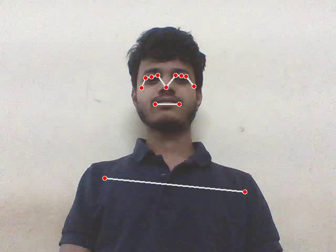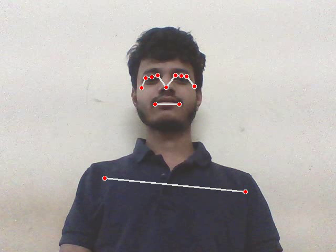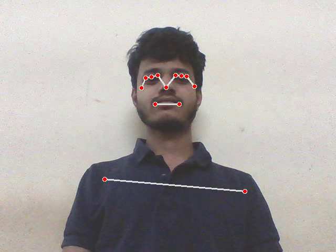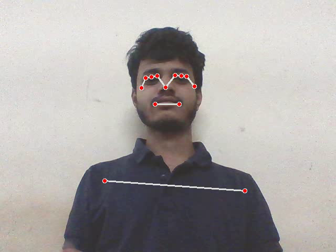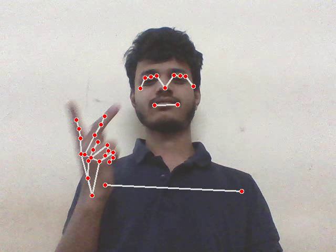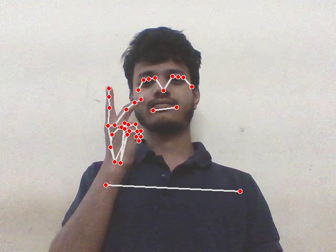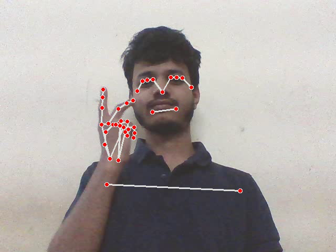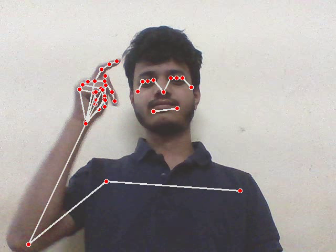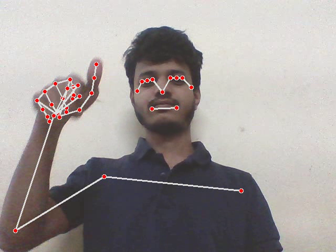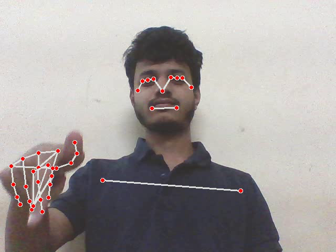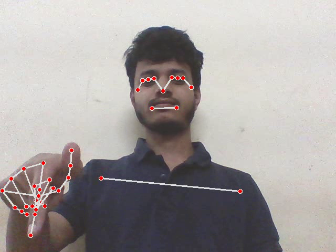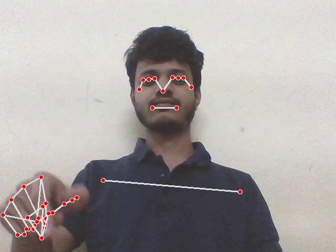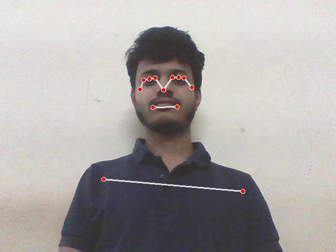see you later